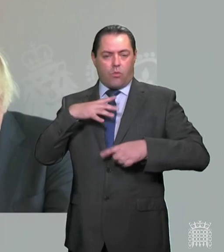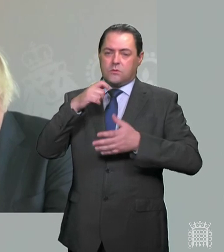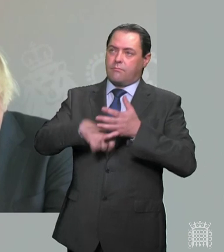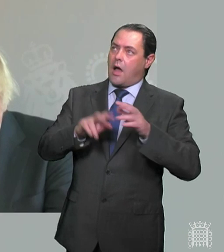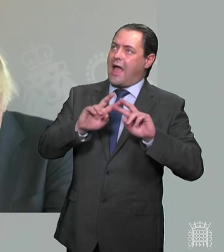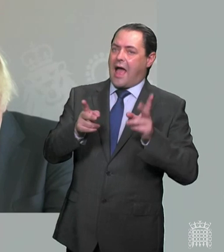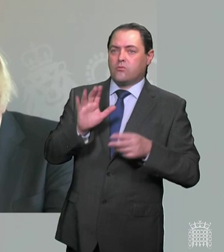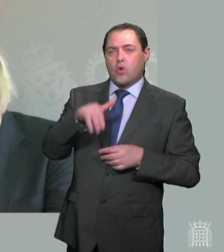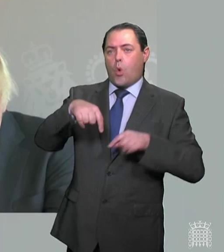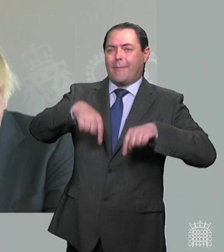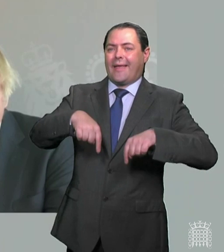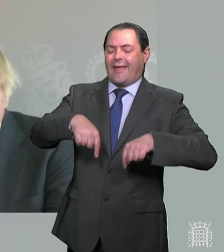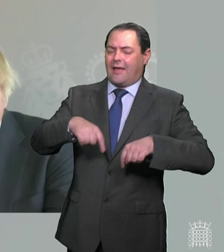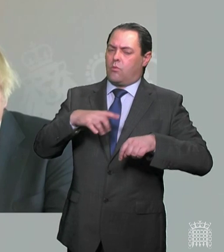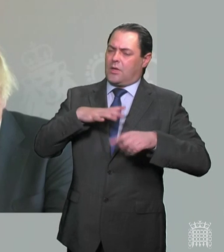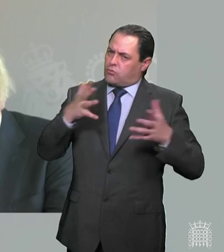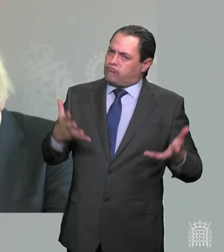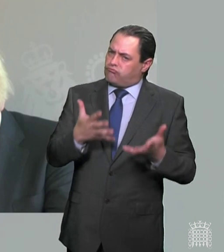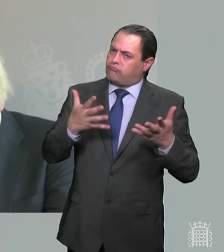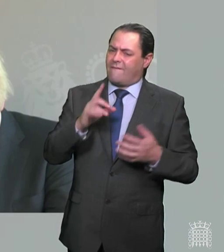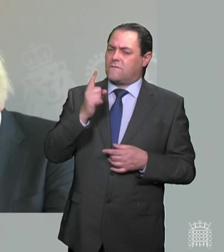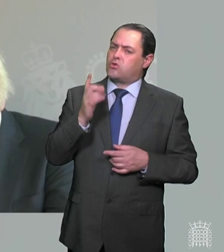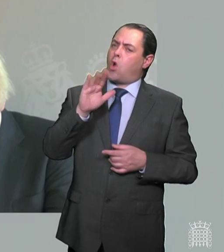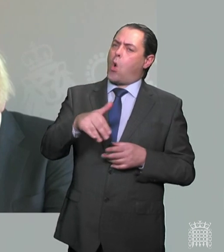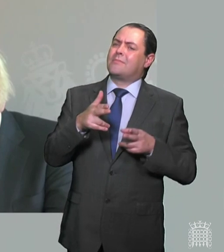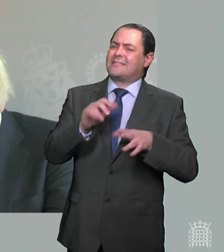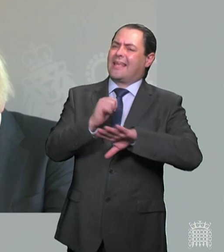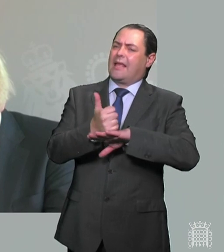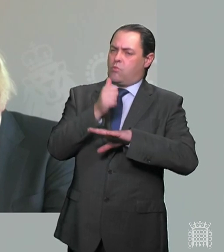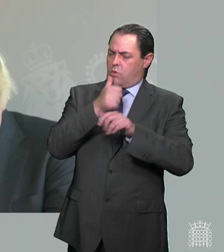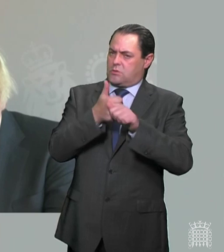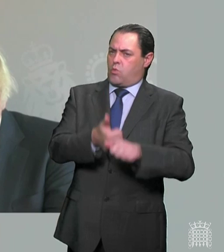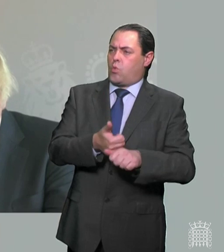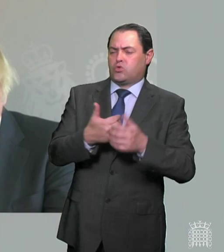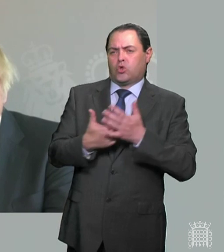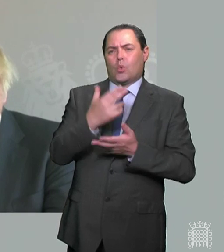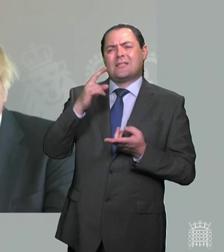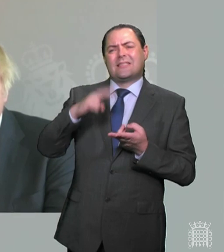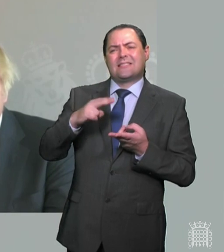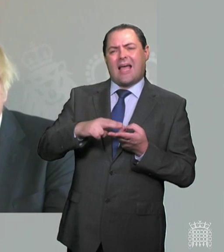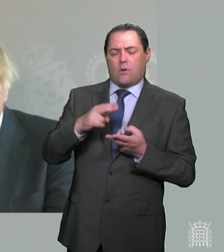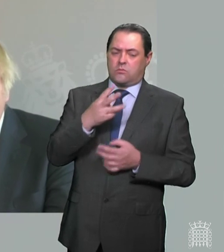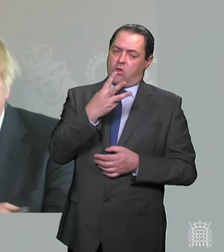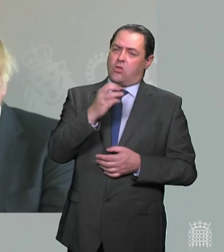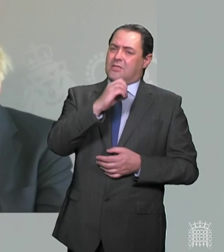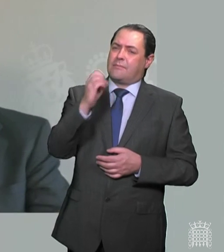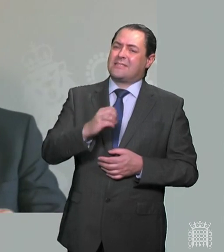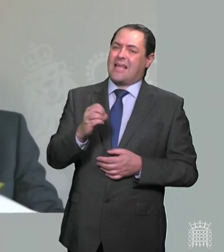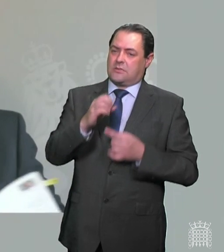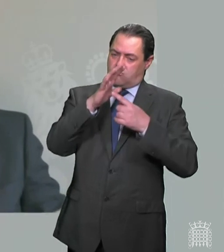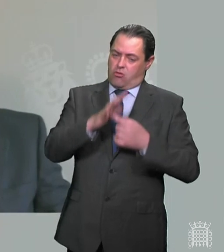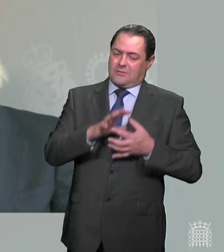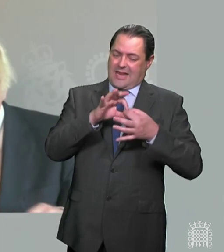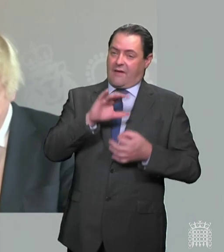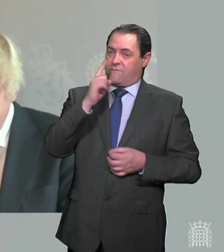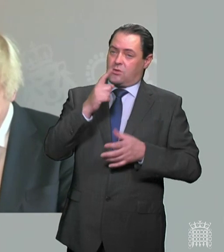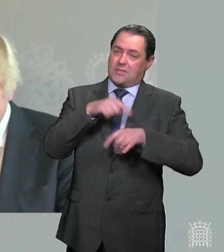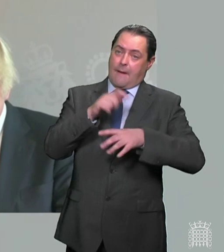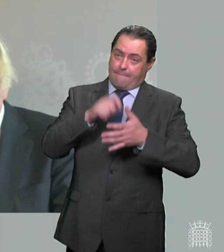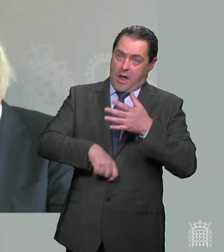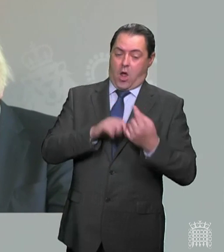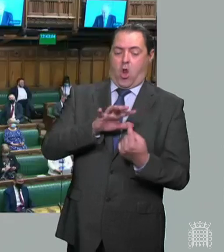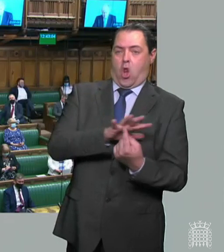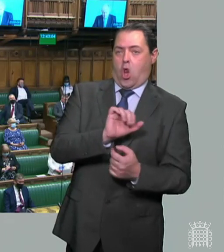That is what our first home scheme will help to do, with a new discount of at least 30% prioritised for first-time buyers.